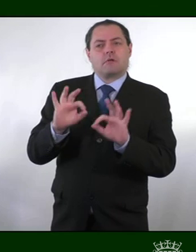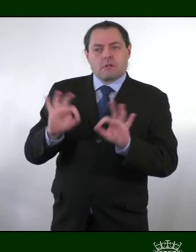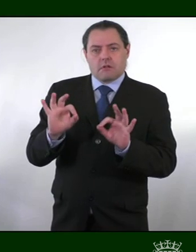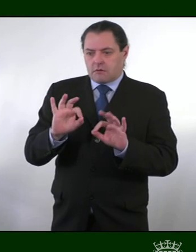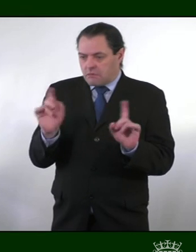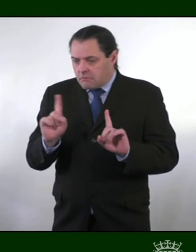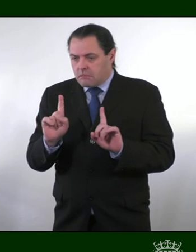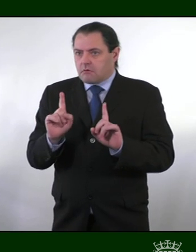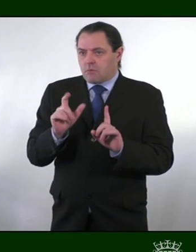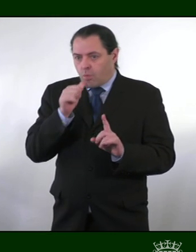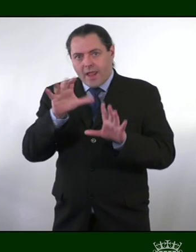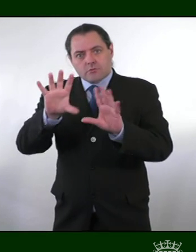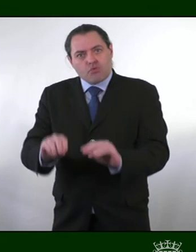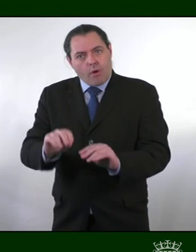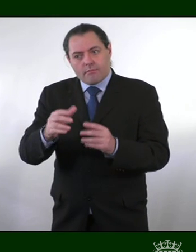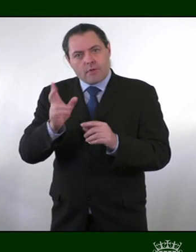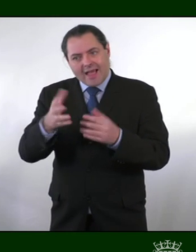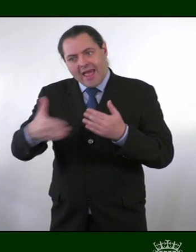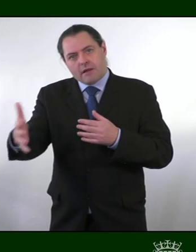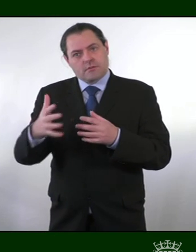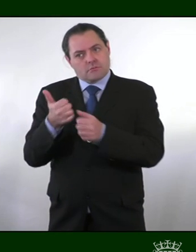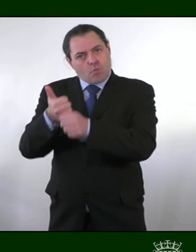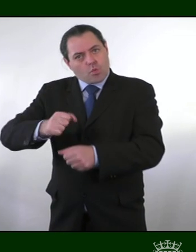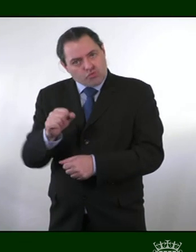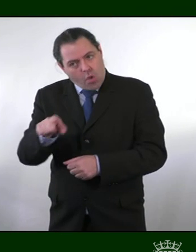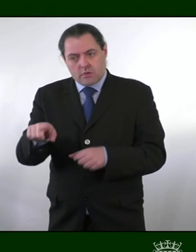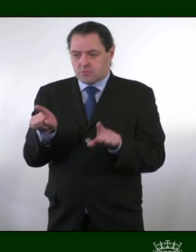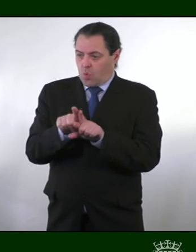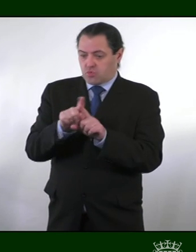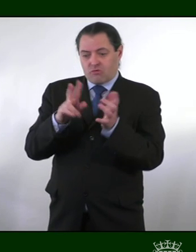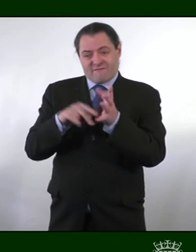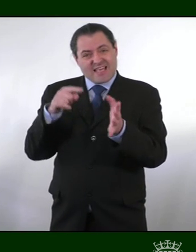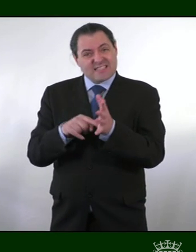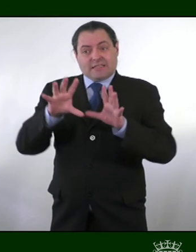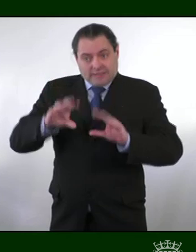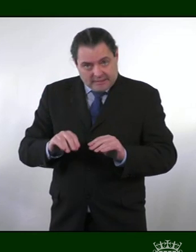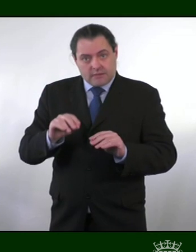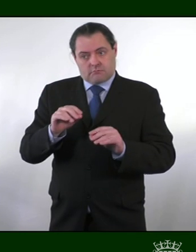Will he make the VAT cut for the hospitality sector permanent to see it through this crisis?